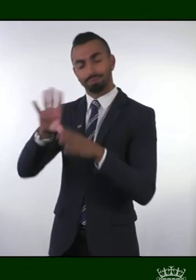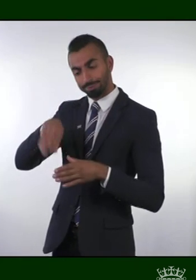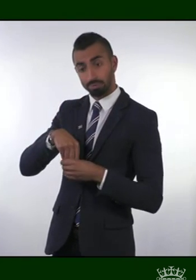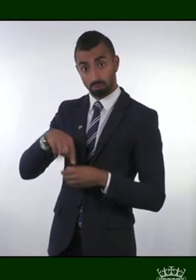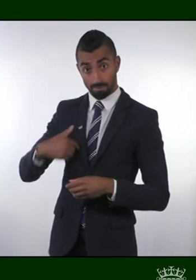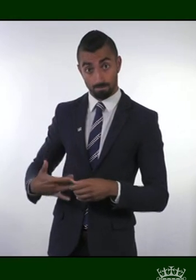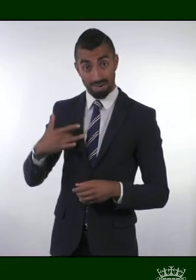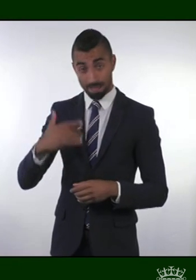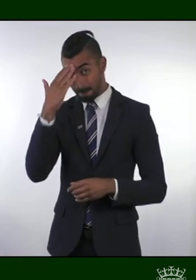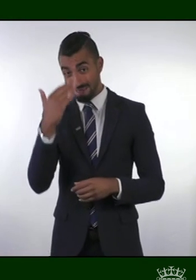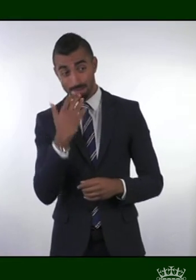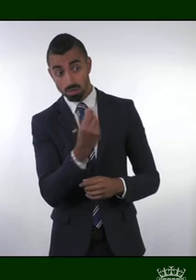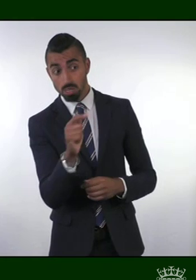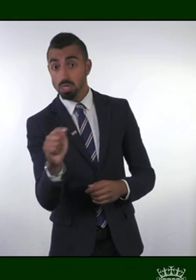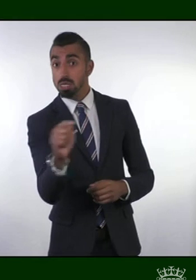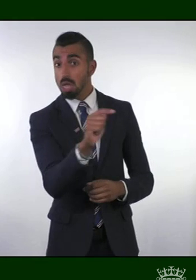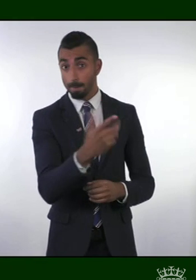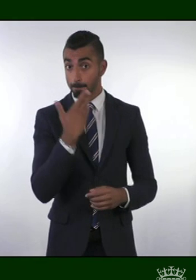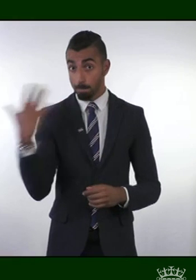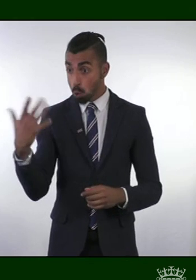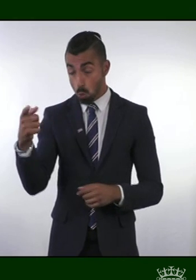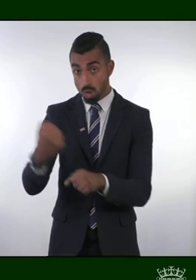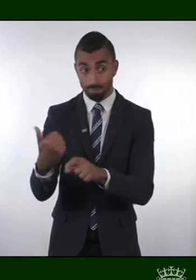They need help and I hope that the Chancellor will find some way of bringing that forward as well.